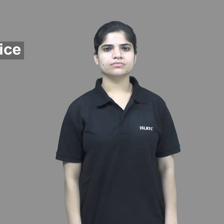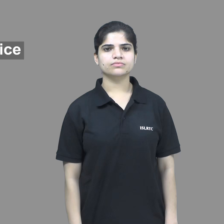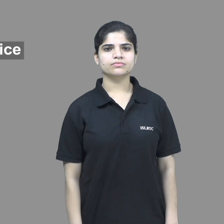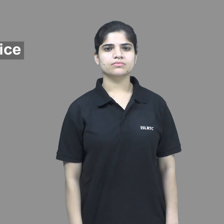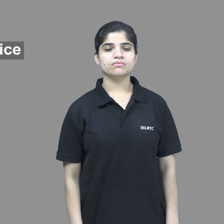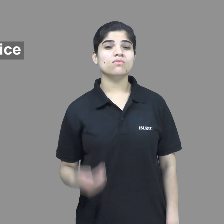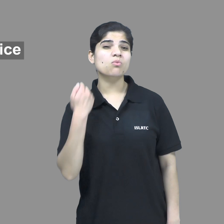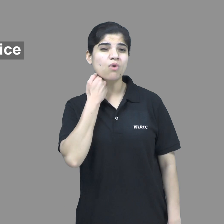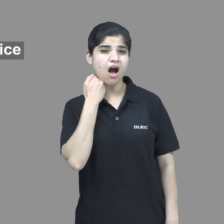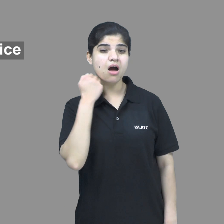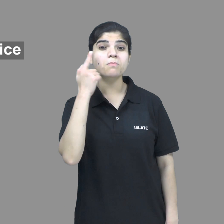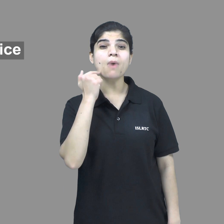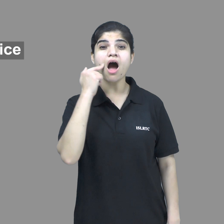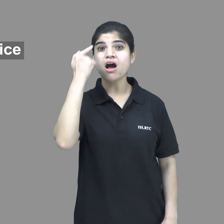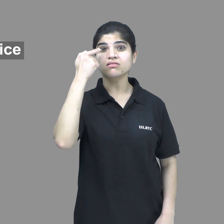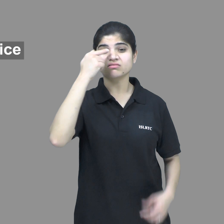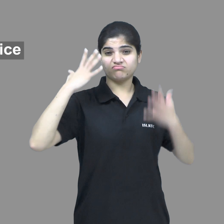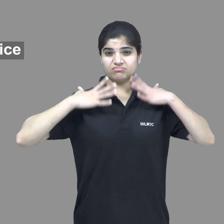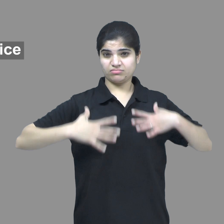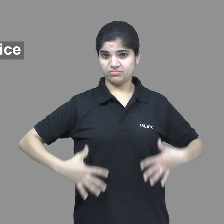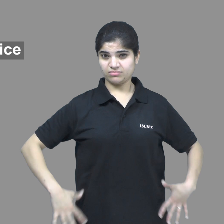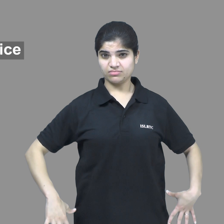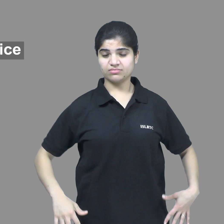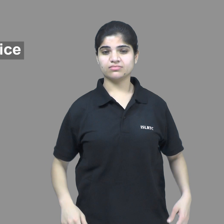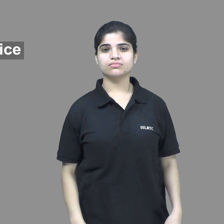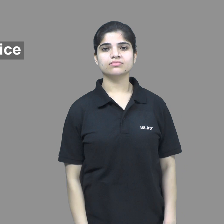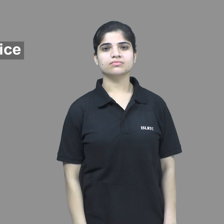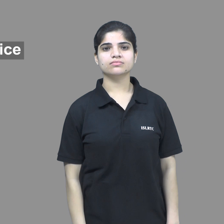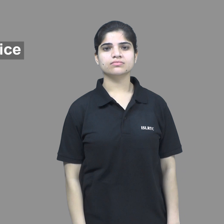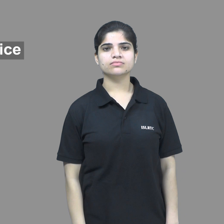Jaundice